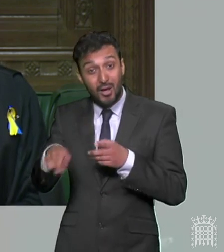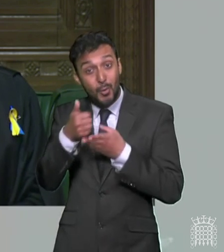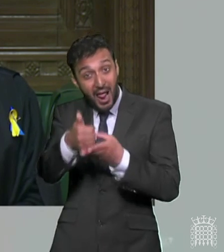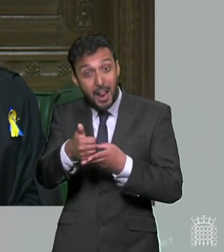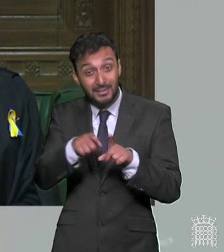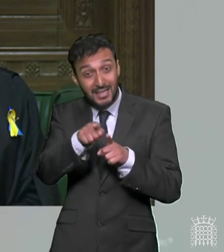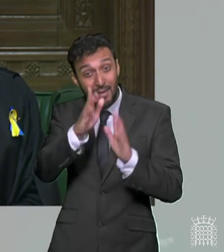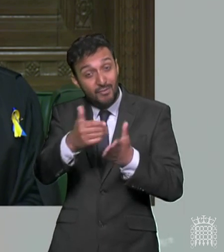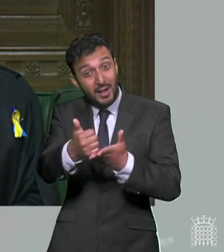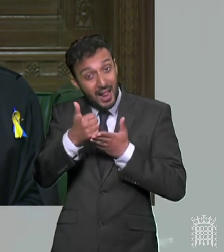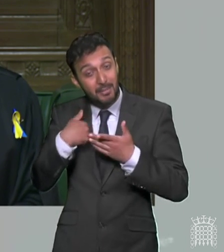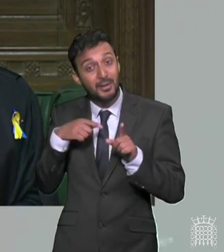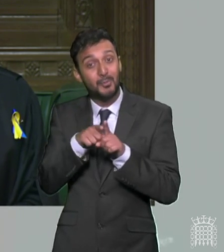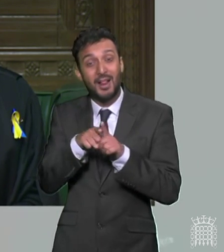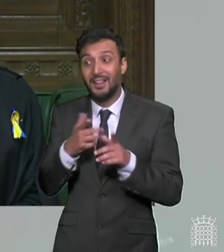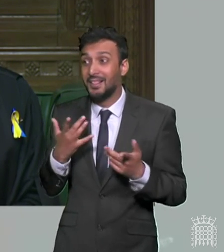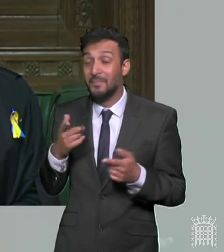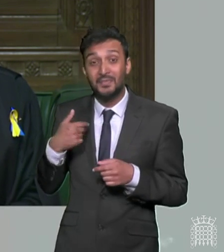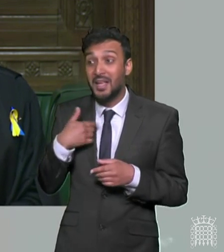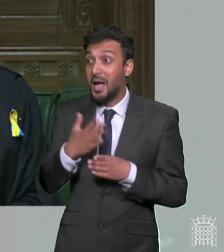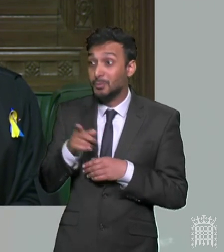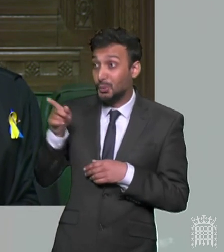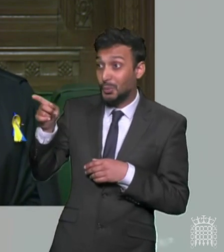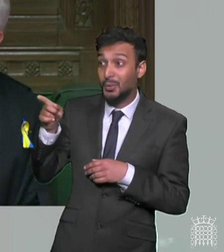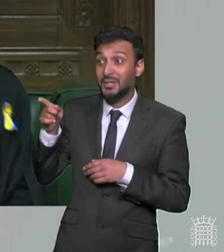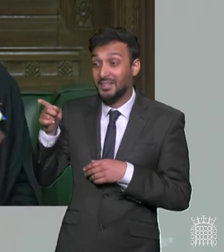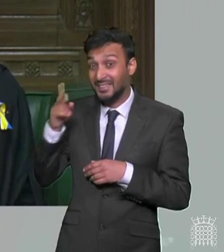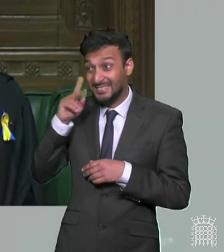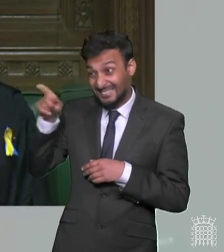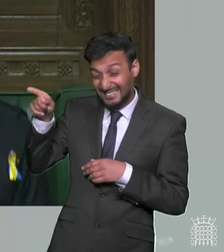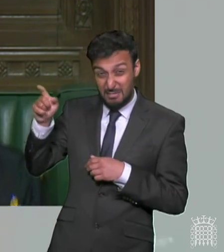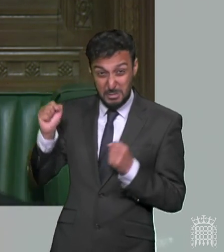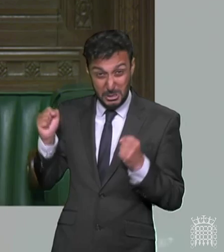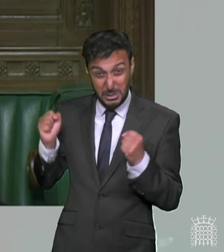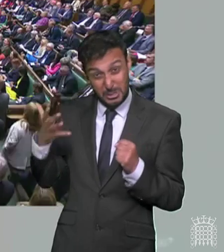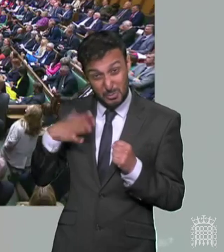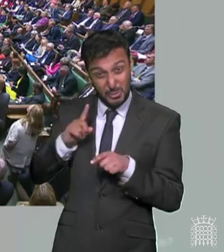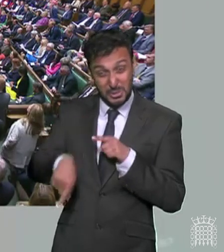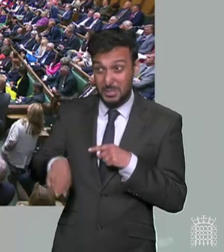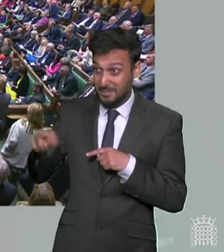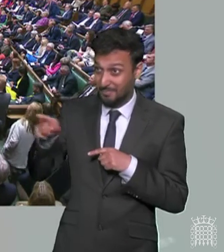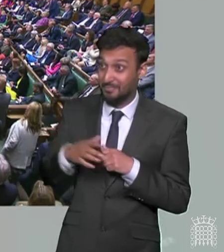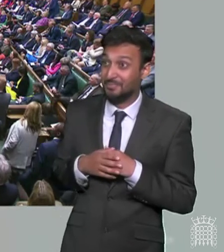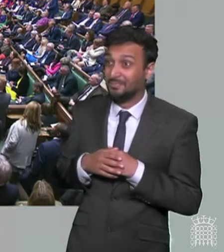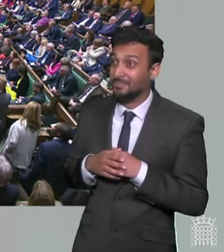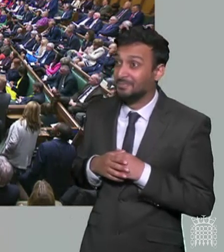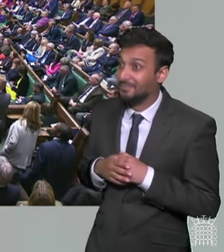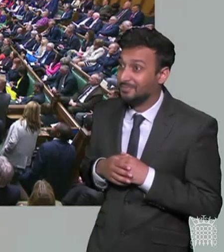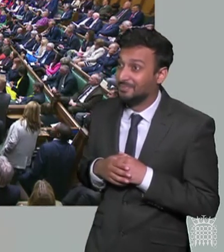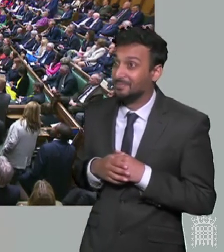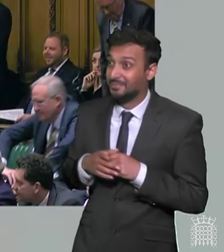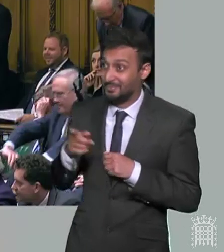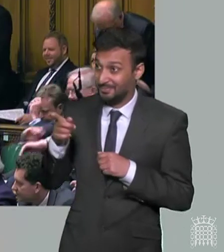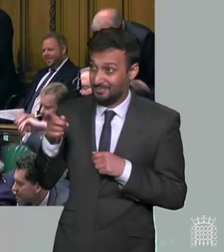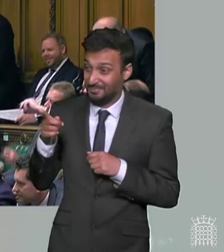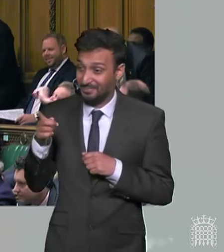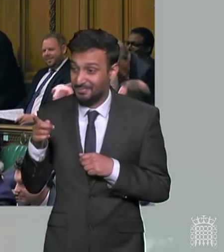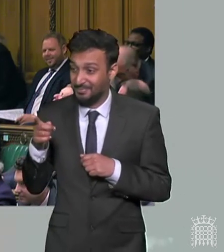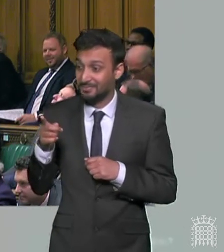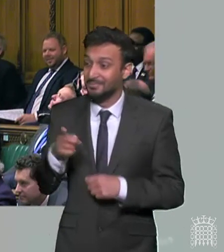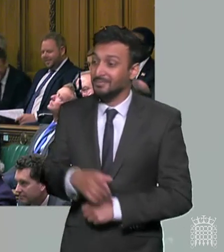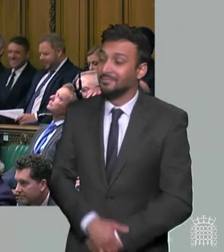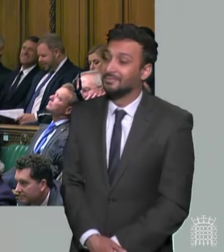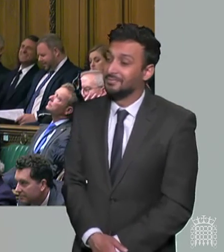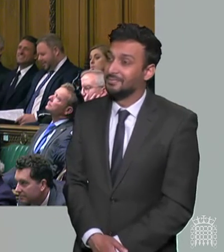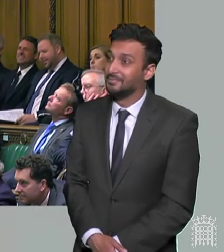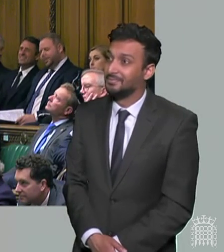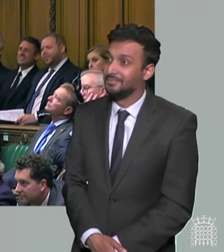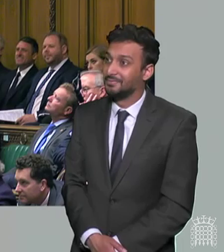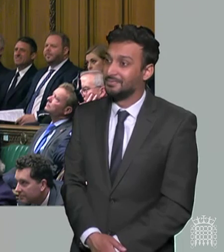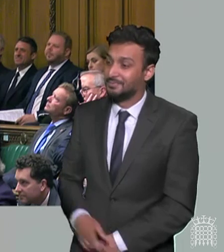I am sure you have got to the end, because Mr Stuart is itching to get his question in.